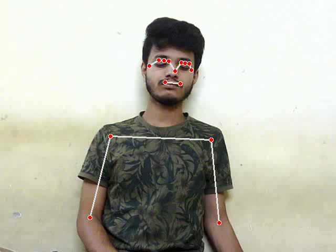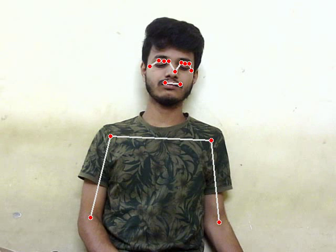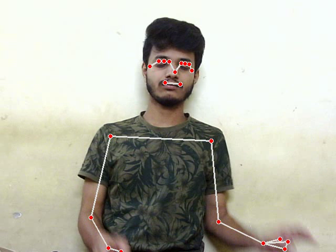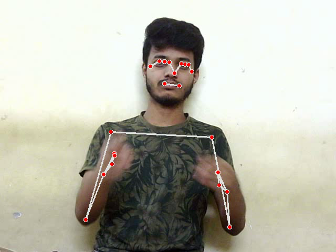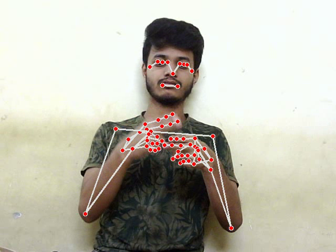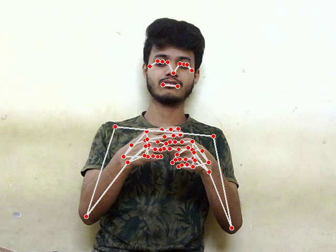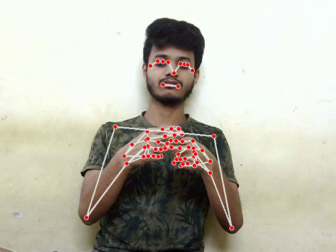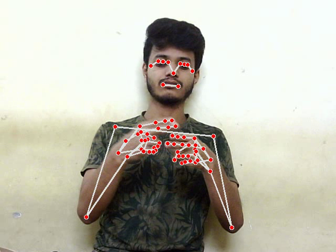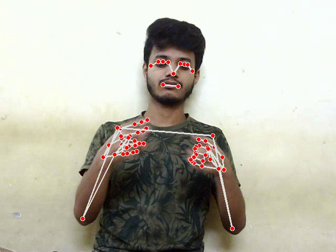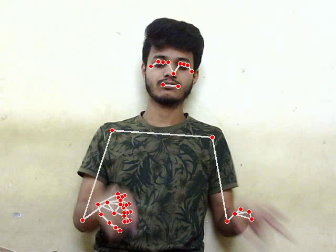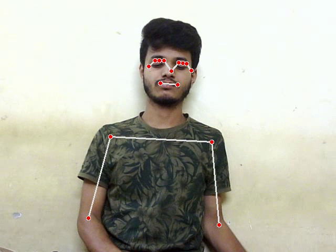name